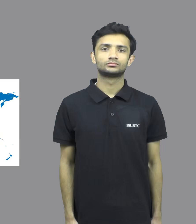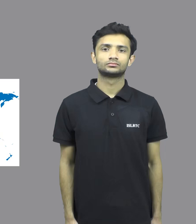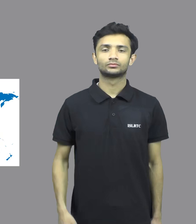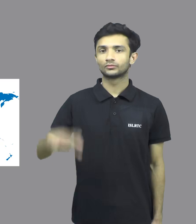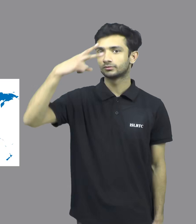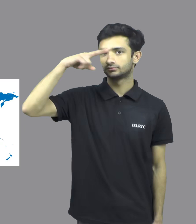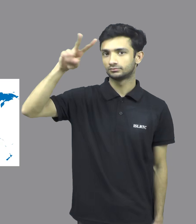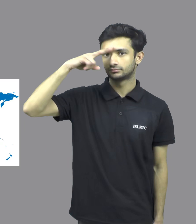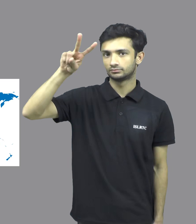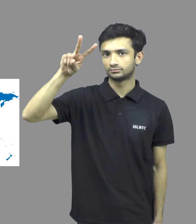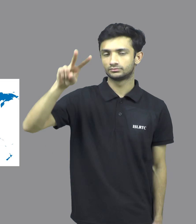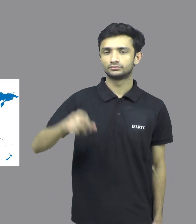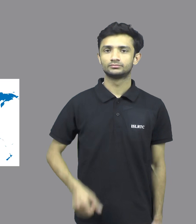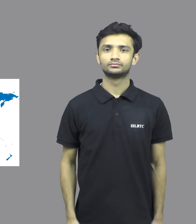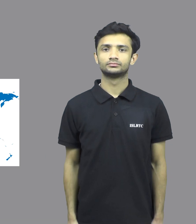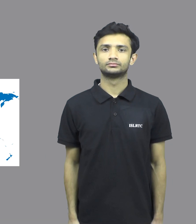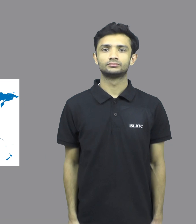Mexico